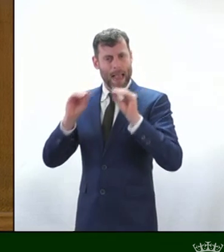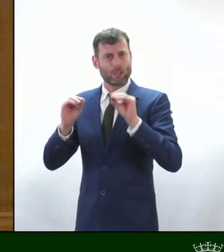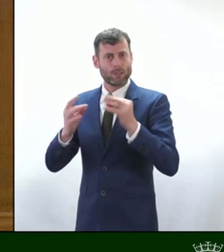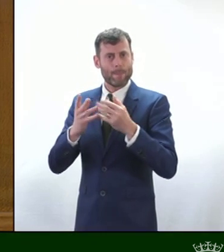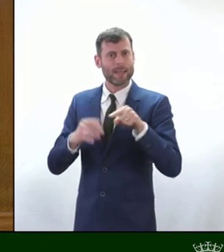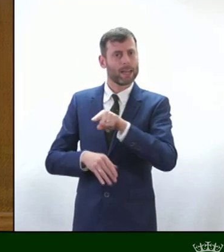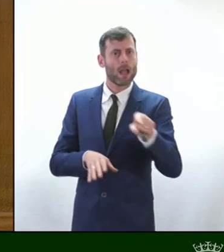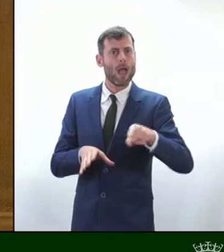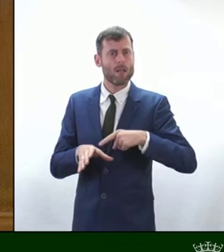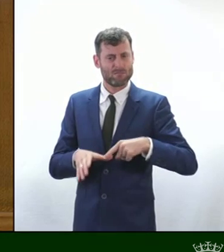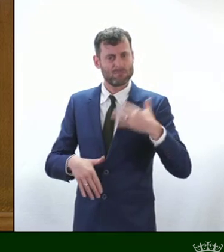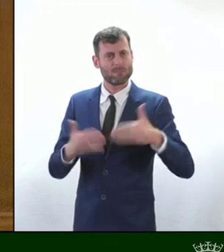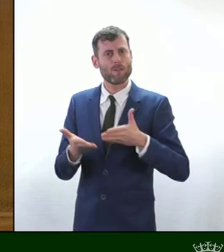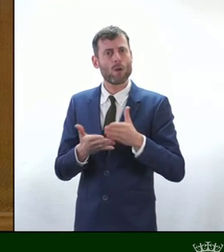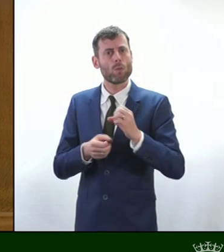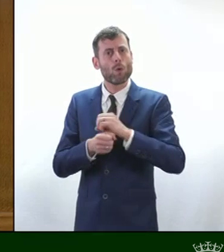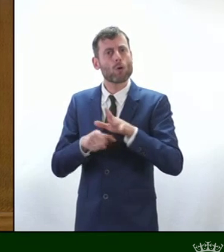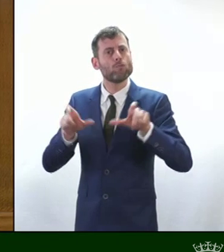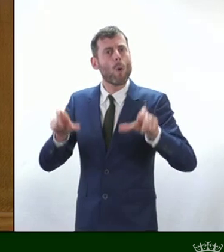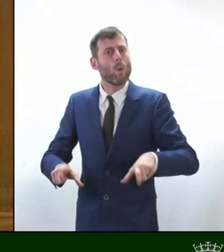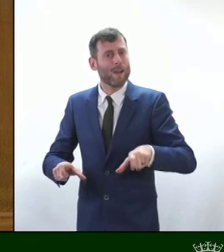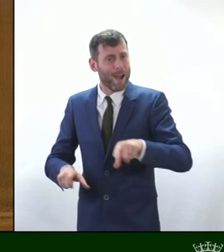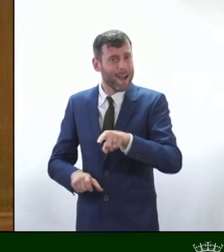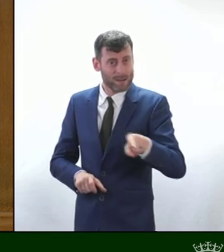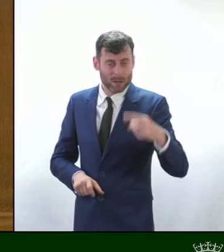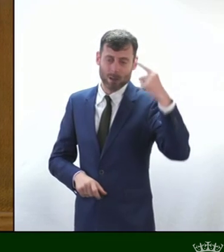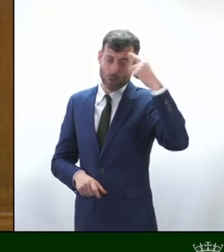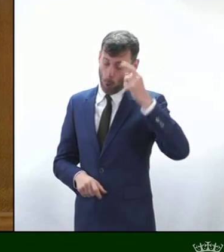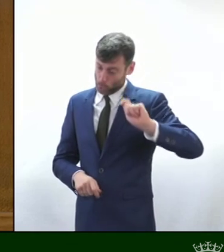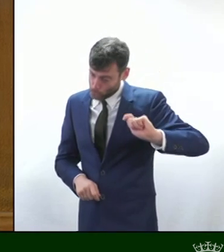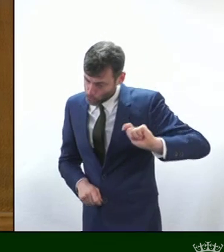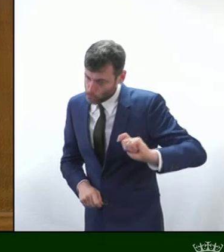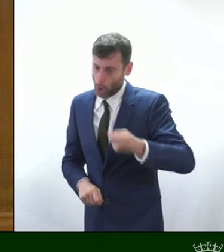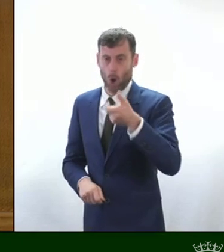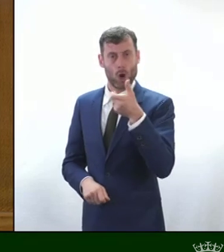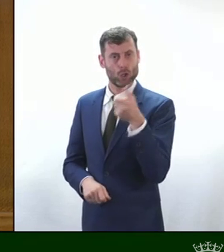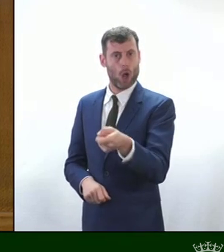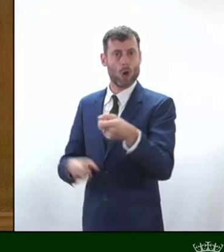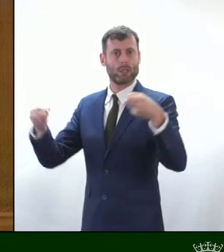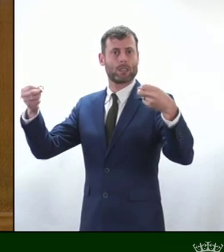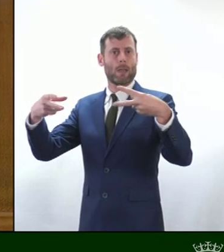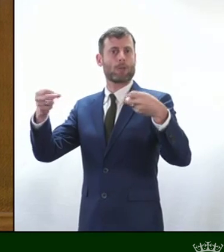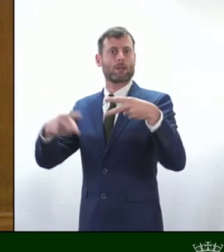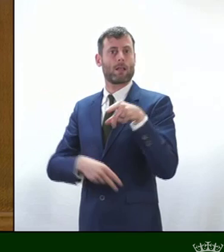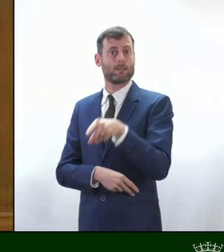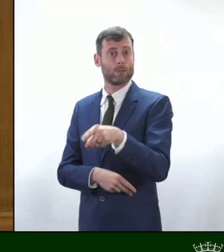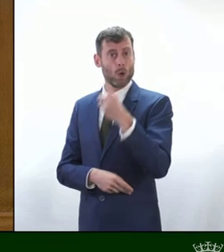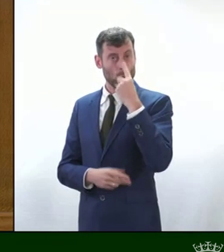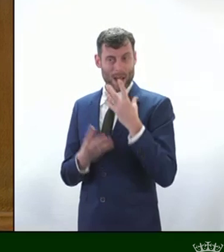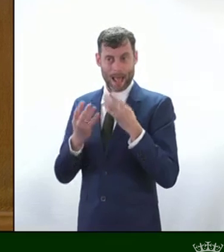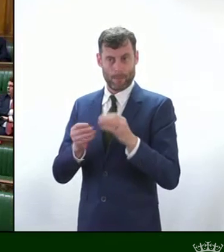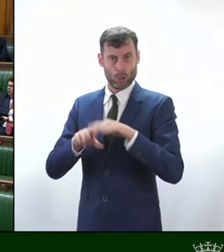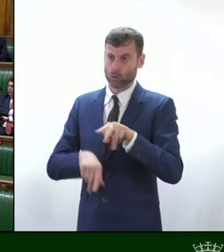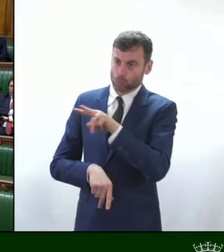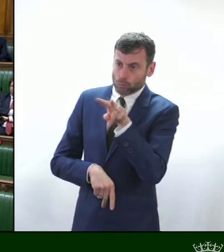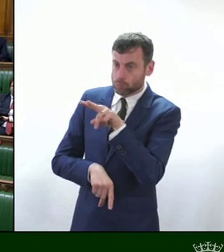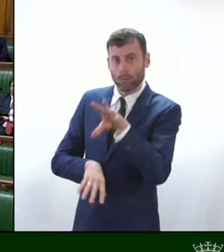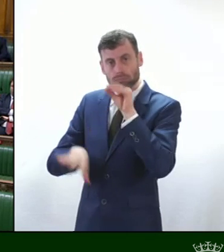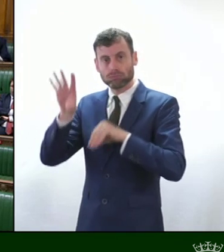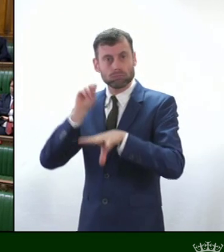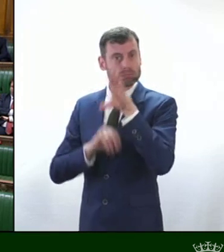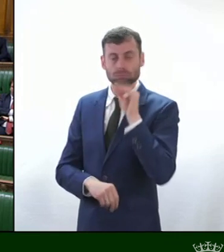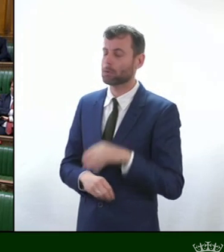Will he support a Government consultation to turn on the subtitles in order to really explore this potentially transformative opportunity?